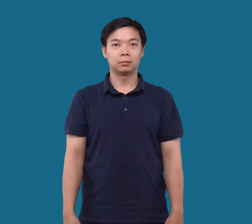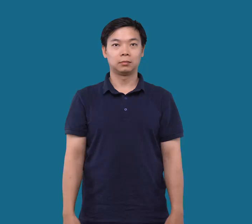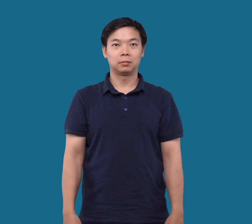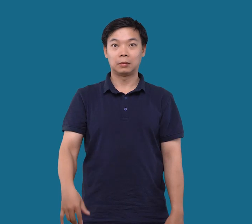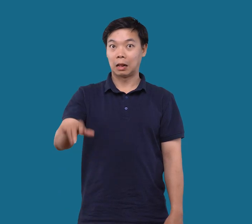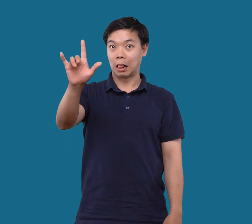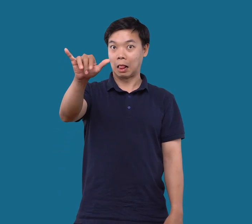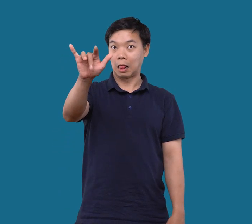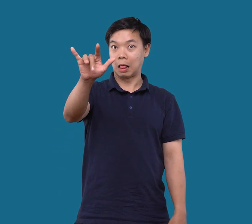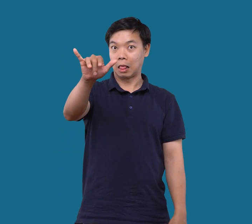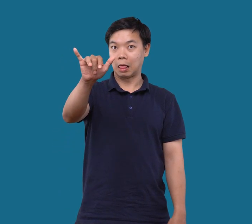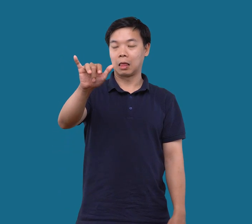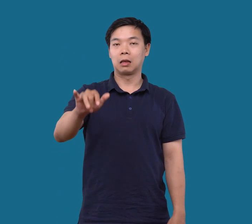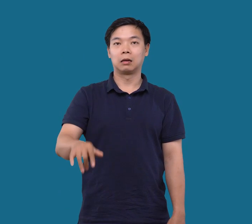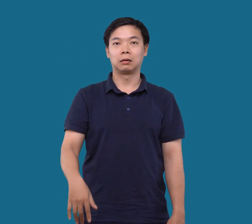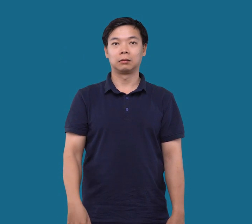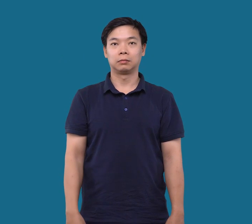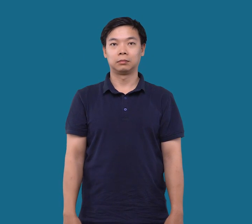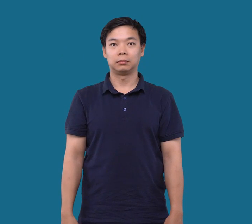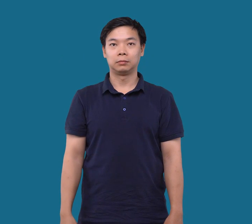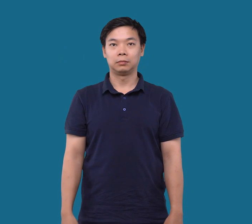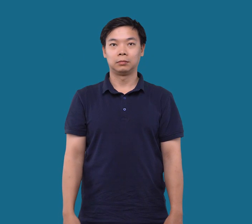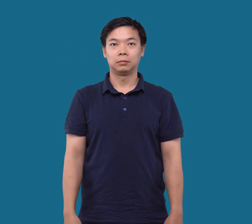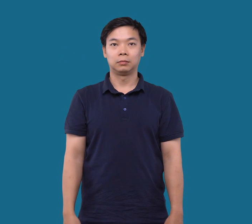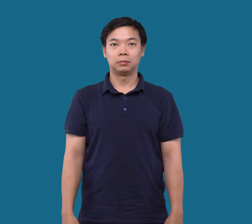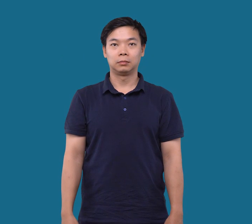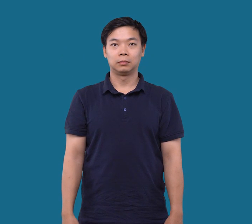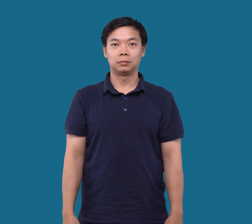người lạ